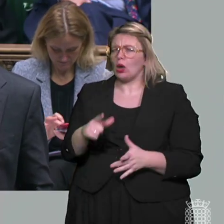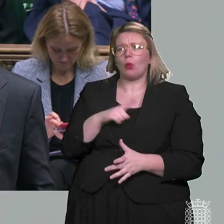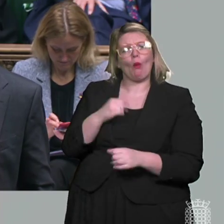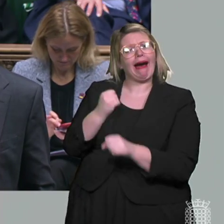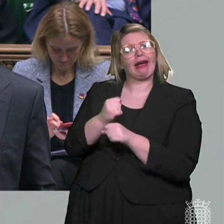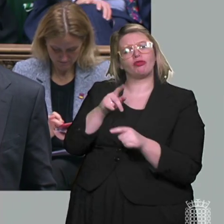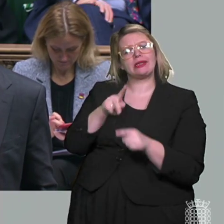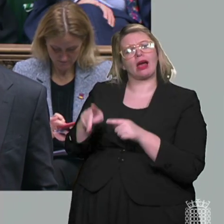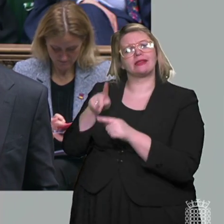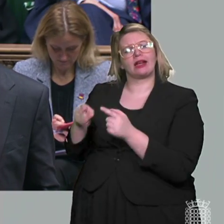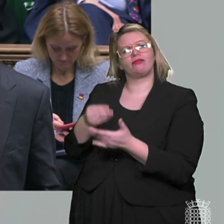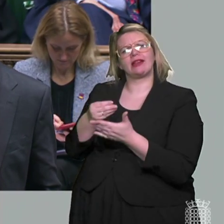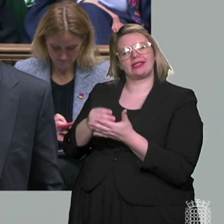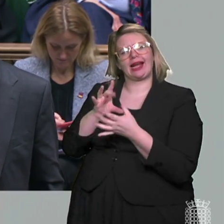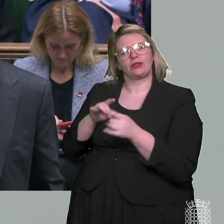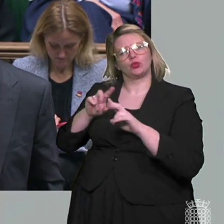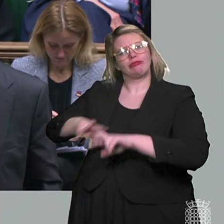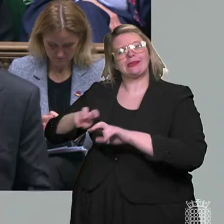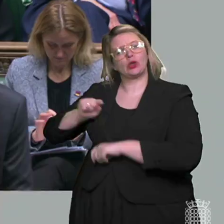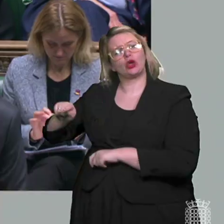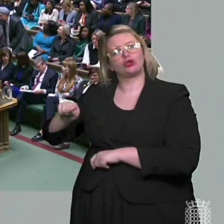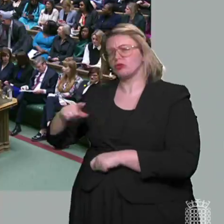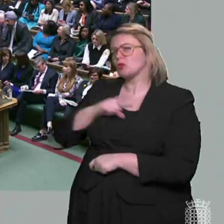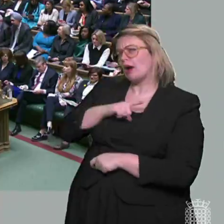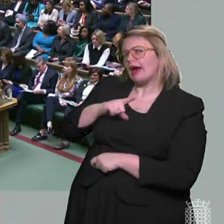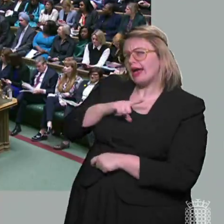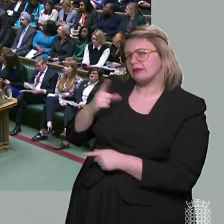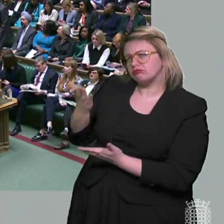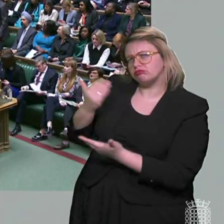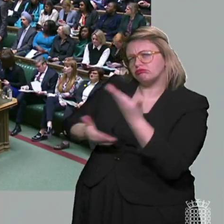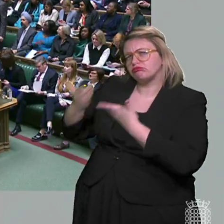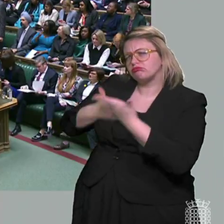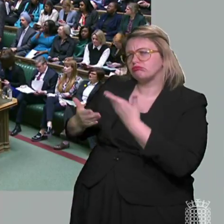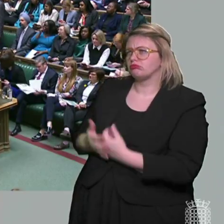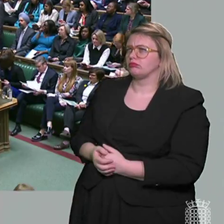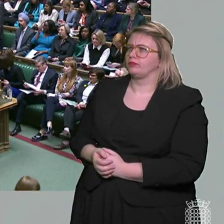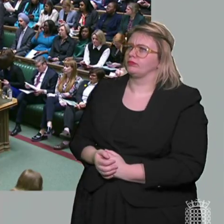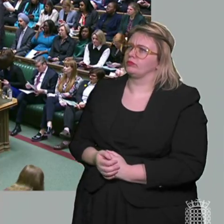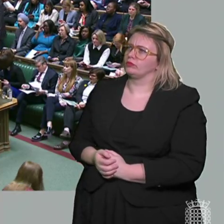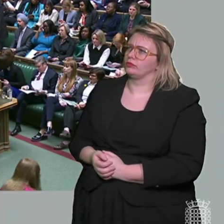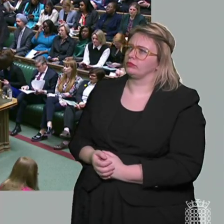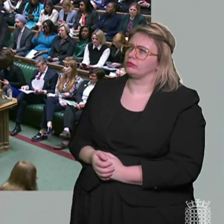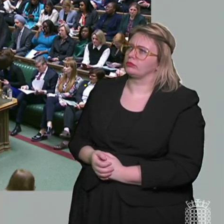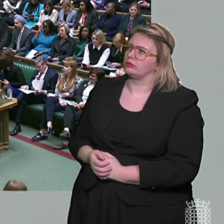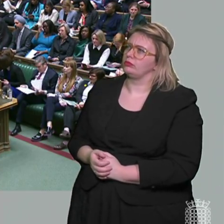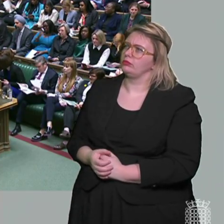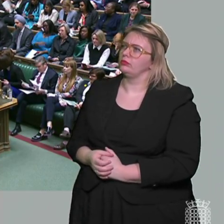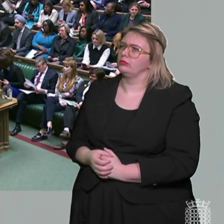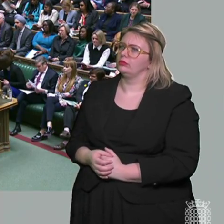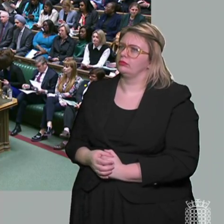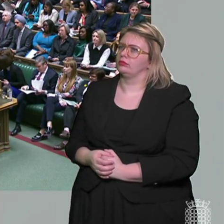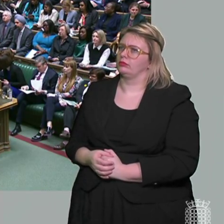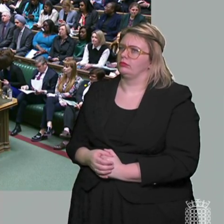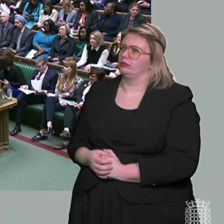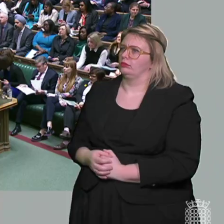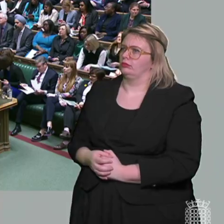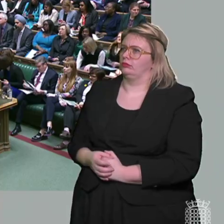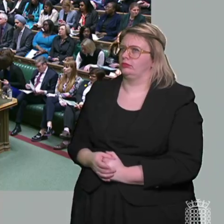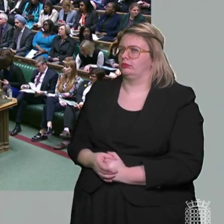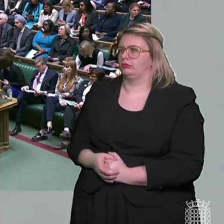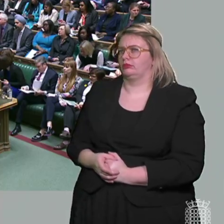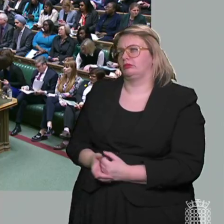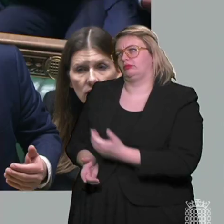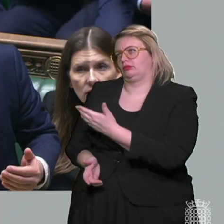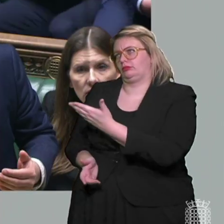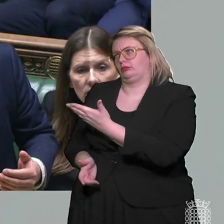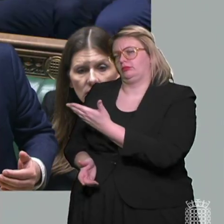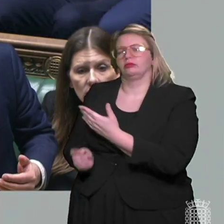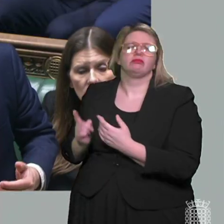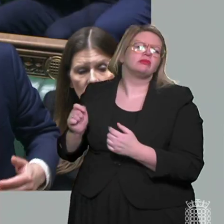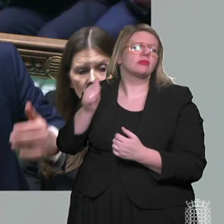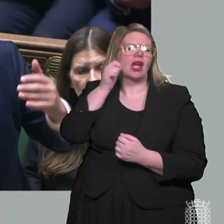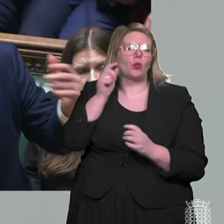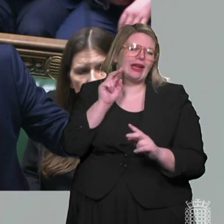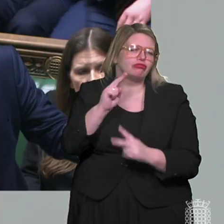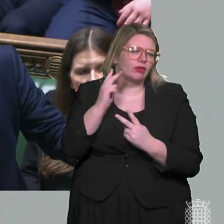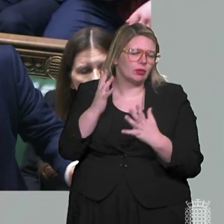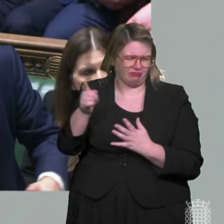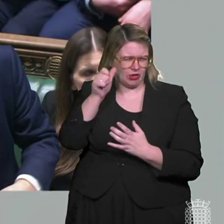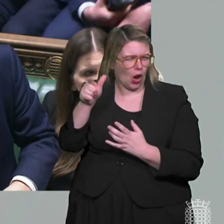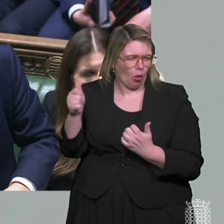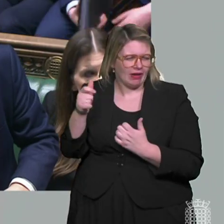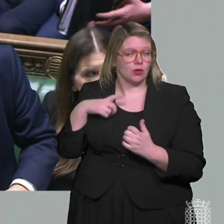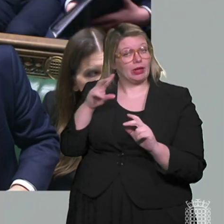The honourable Gentleman will know that a review of R&D tax credits is being conducted.